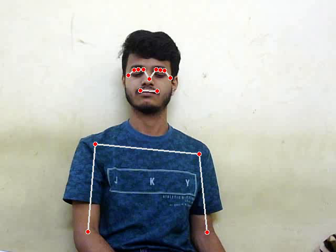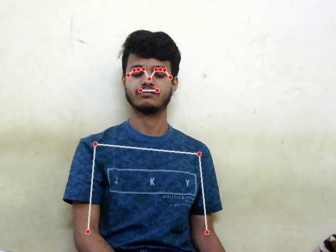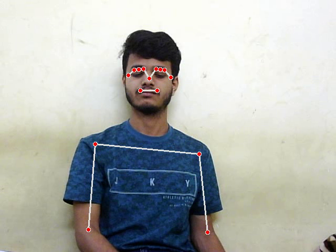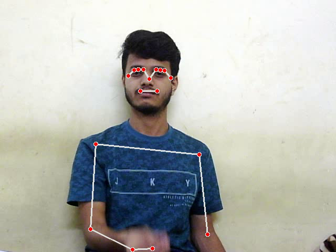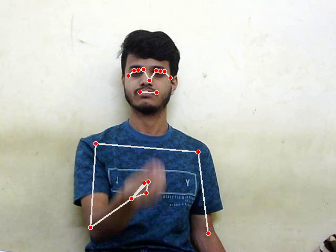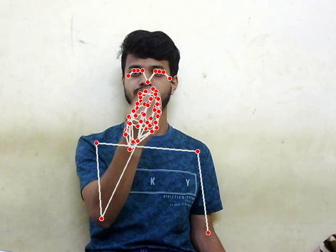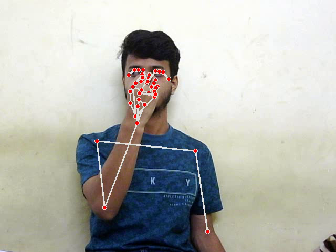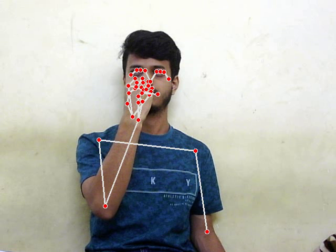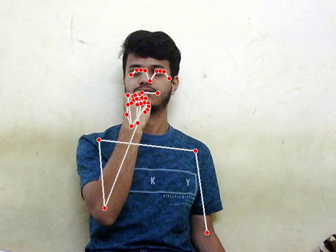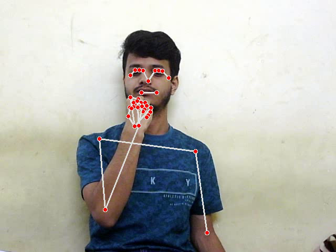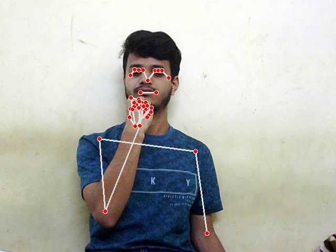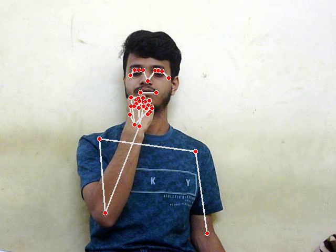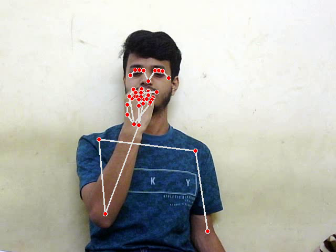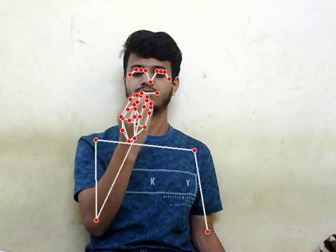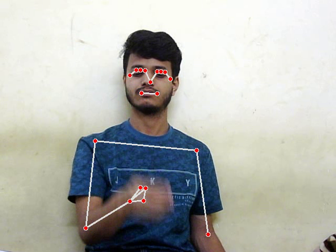eat